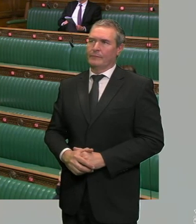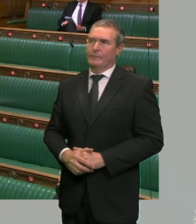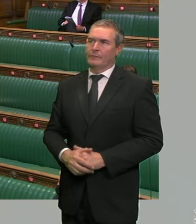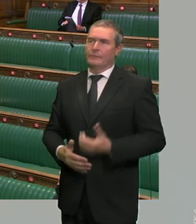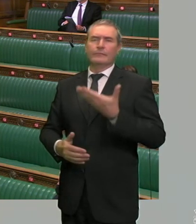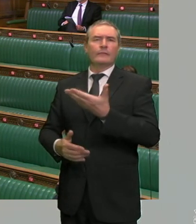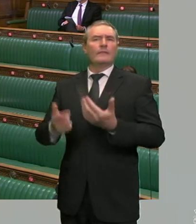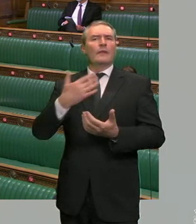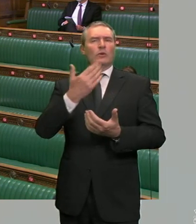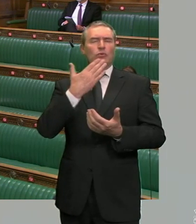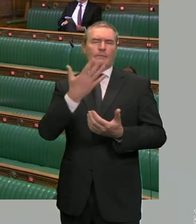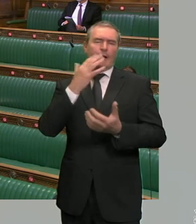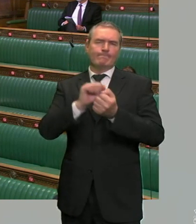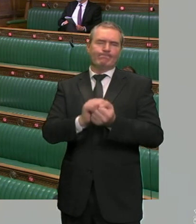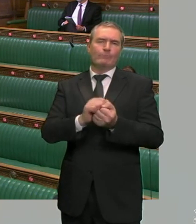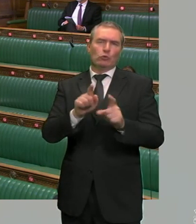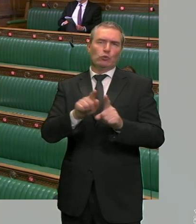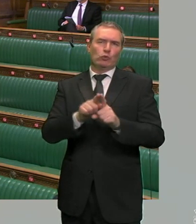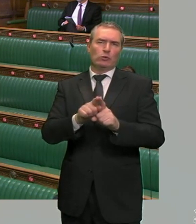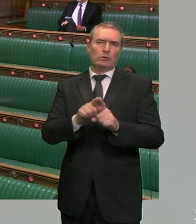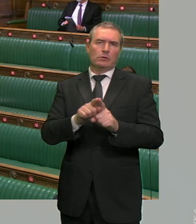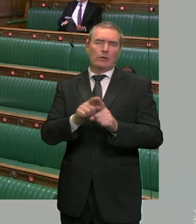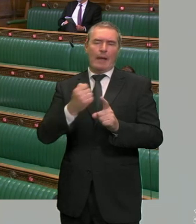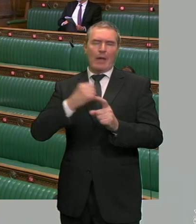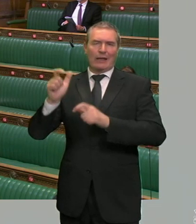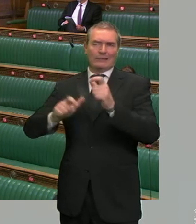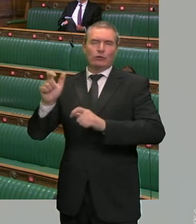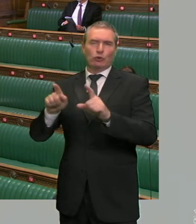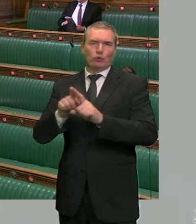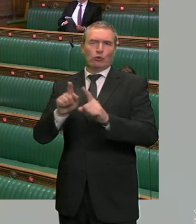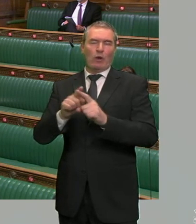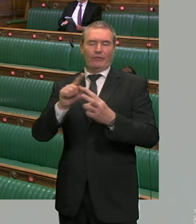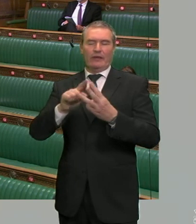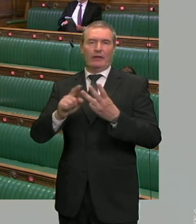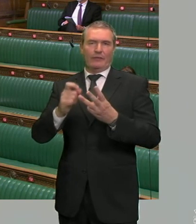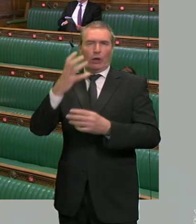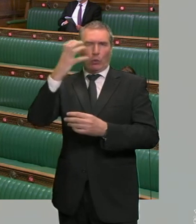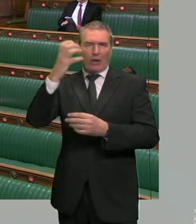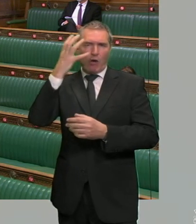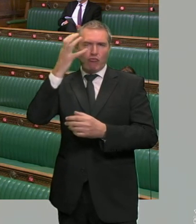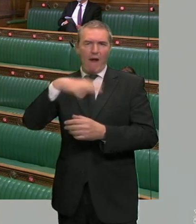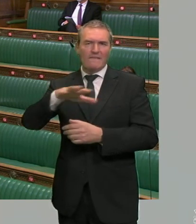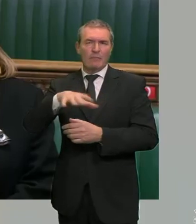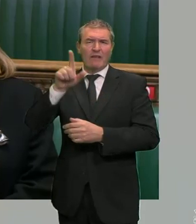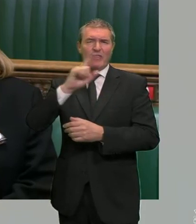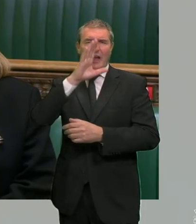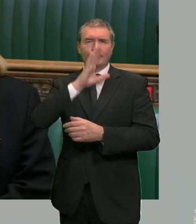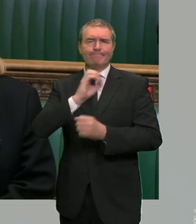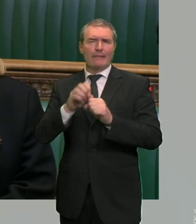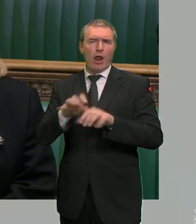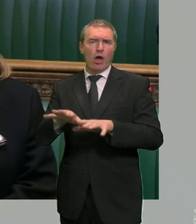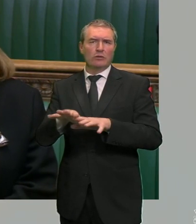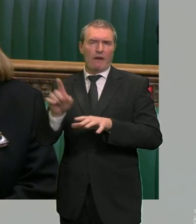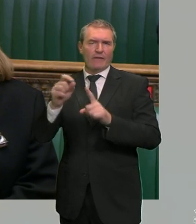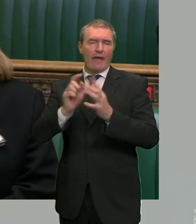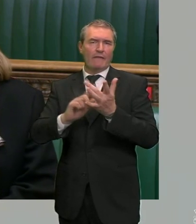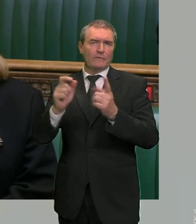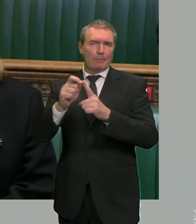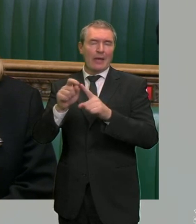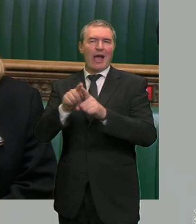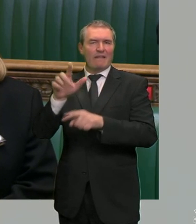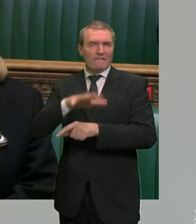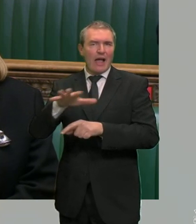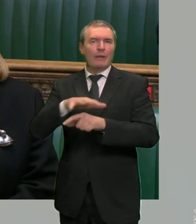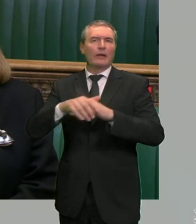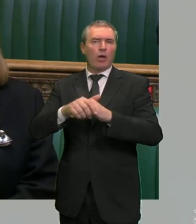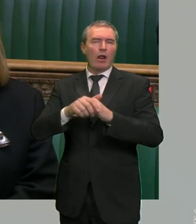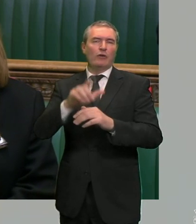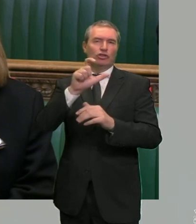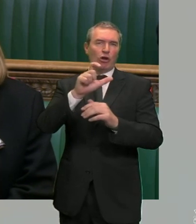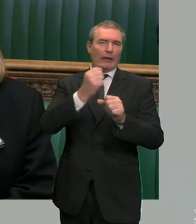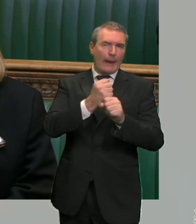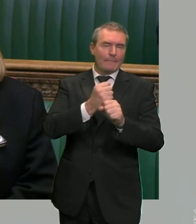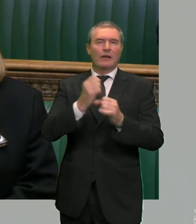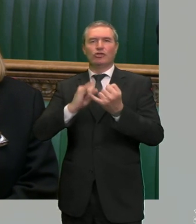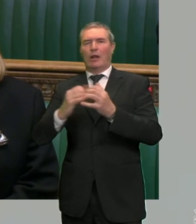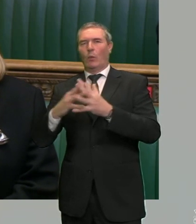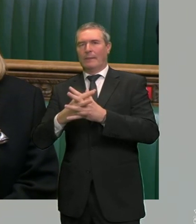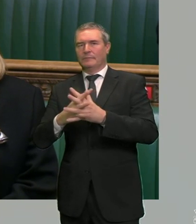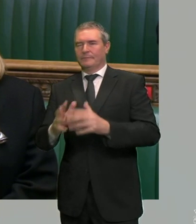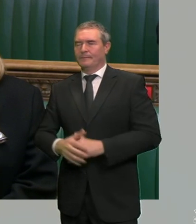May I extend my condolences and those of my constituents to the Queen and the royal family for their sad loss, and to the families and colleagues of Cheryl Gillan and Shirley Williams?